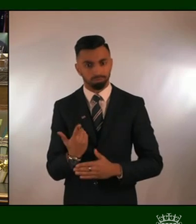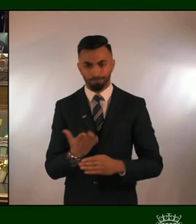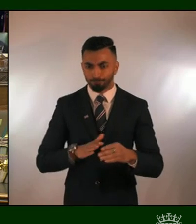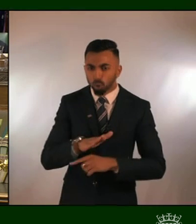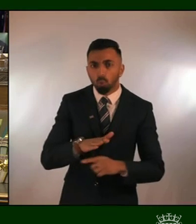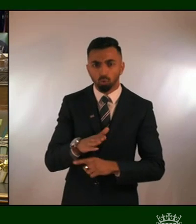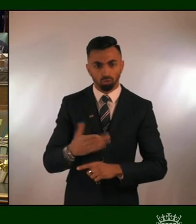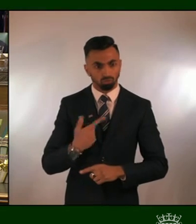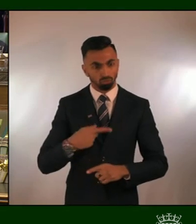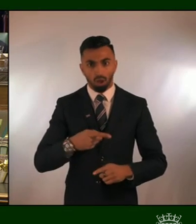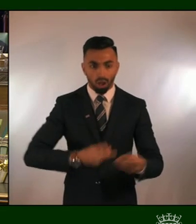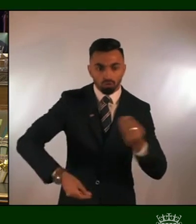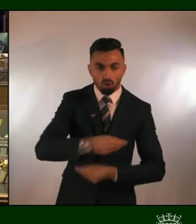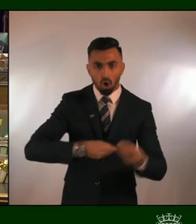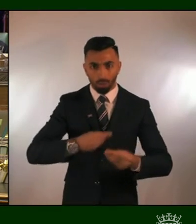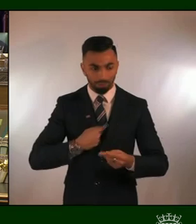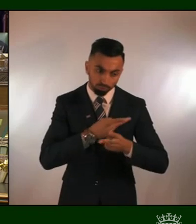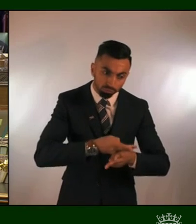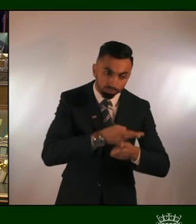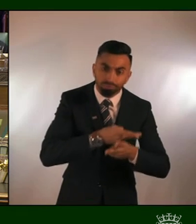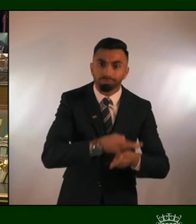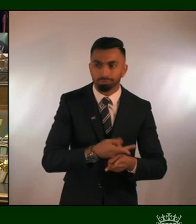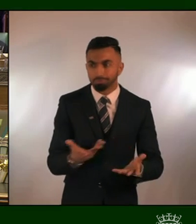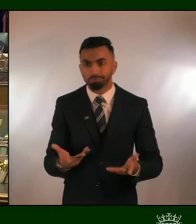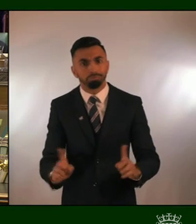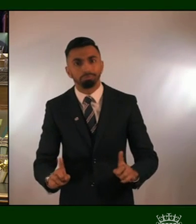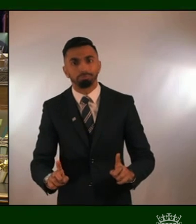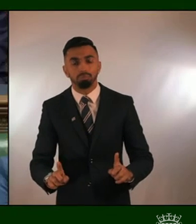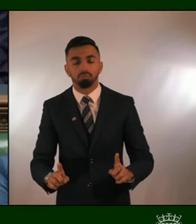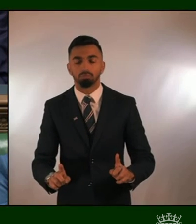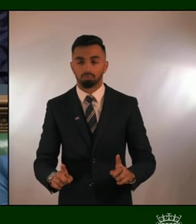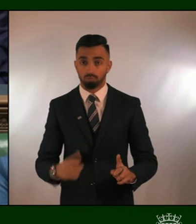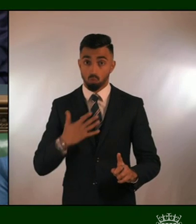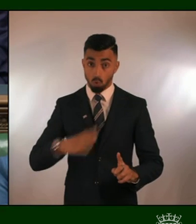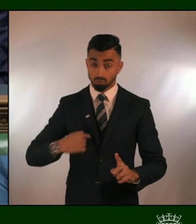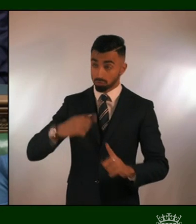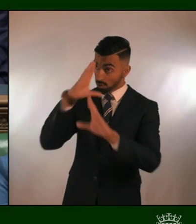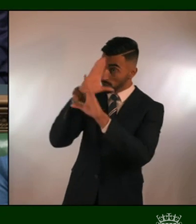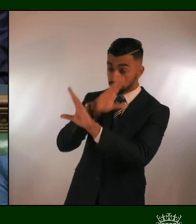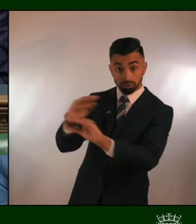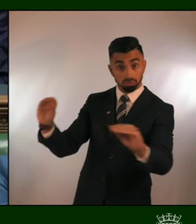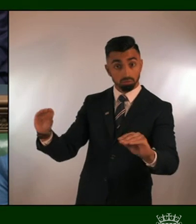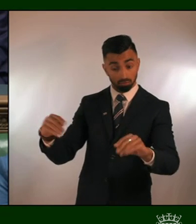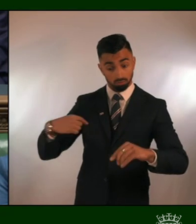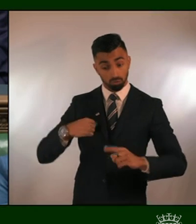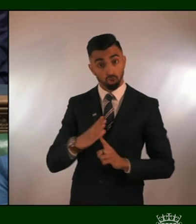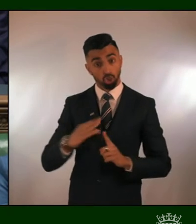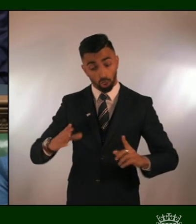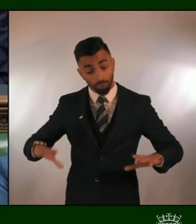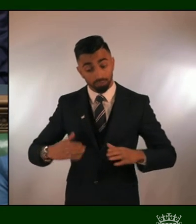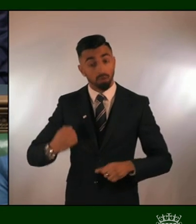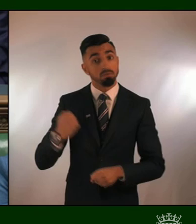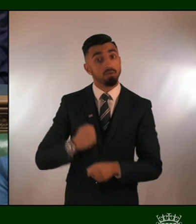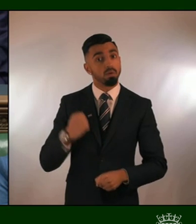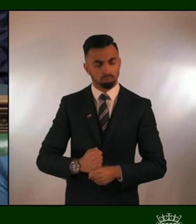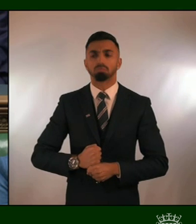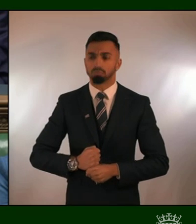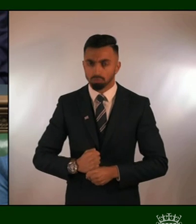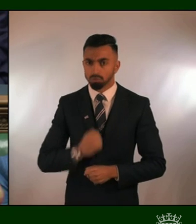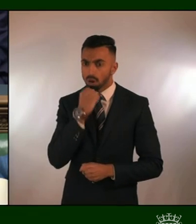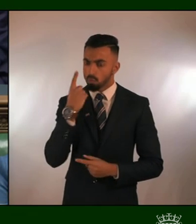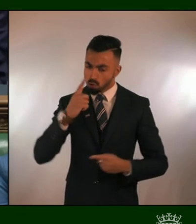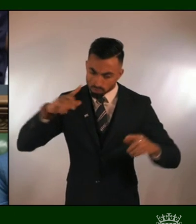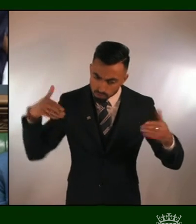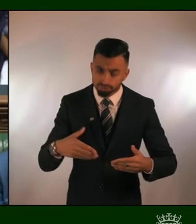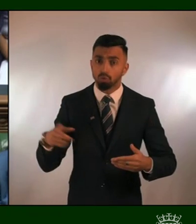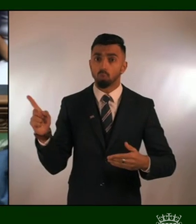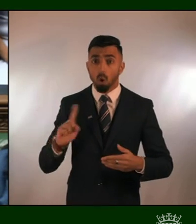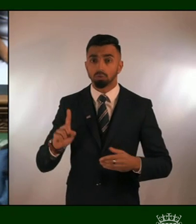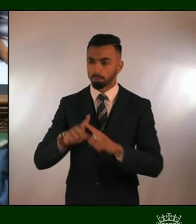What everyone needs to know is that we are doing everything we can to keep this country, and our people, healthy and financially secure.